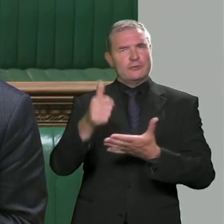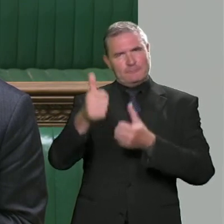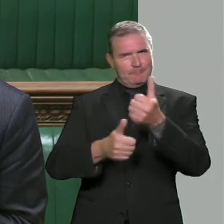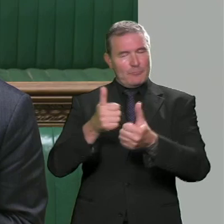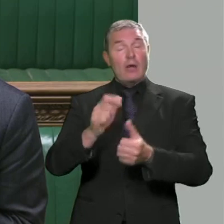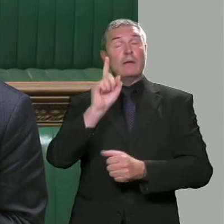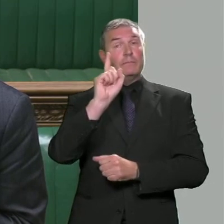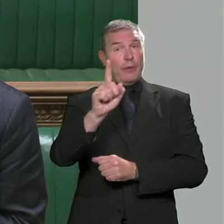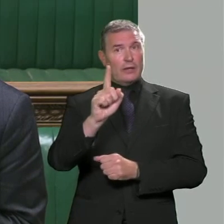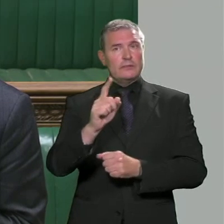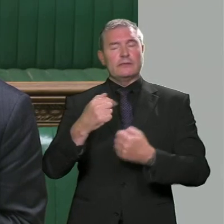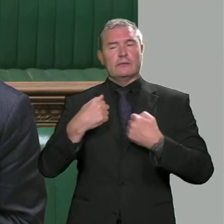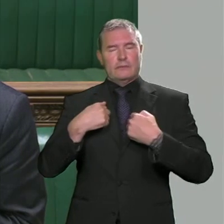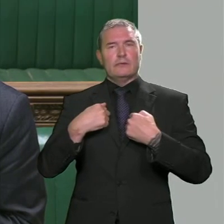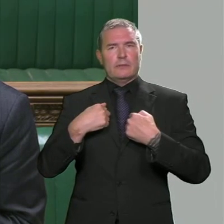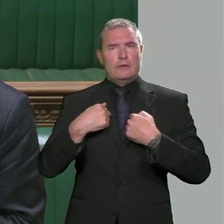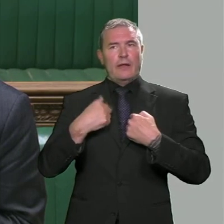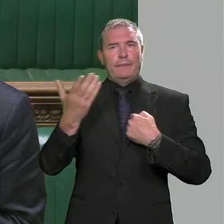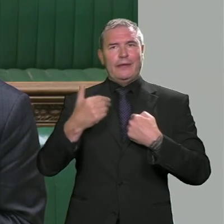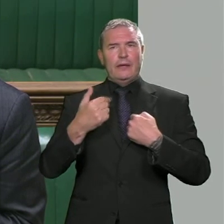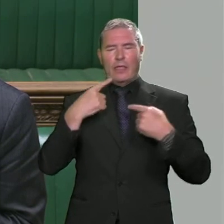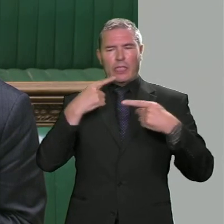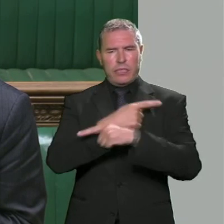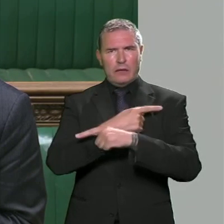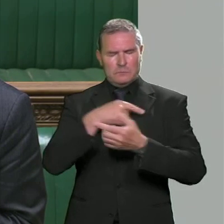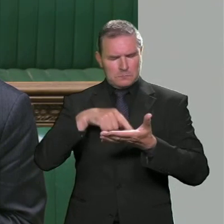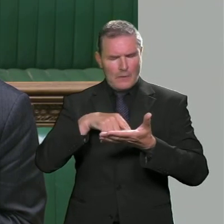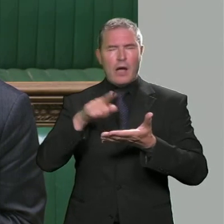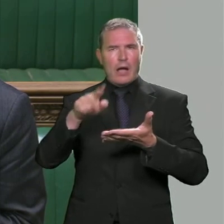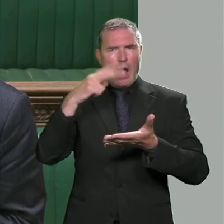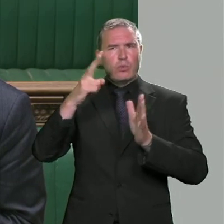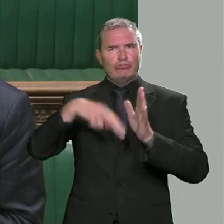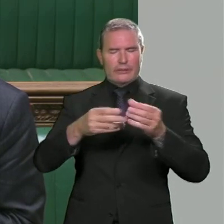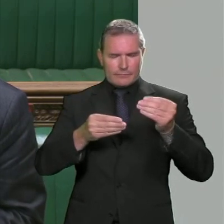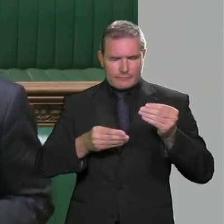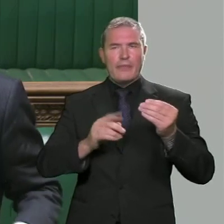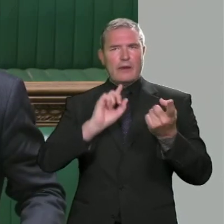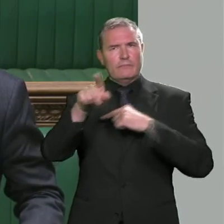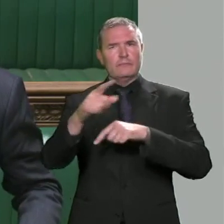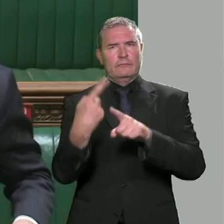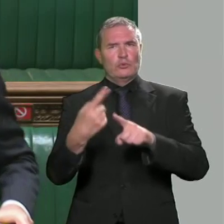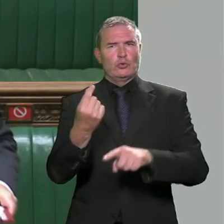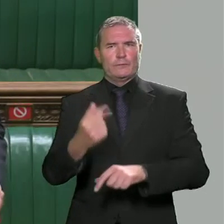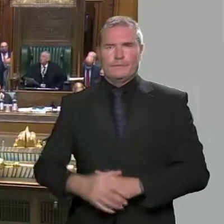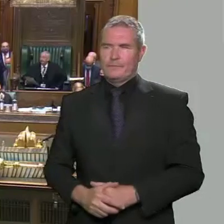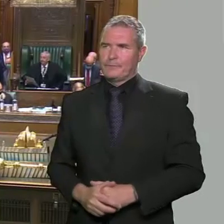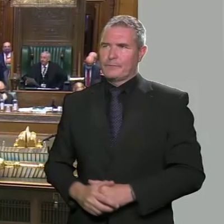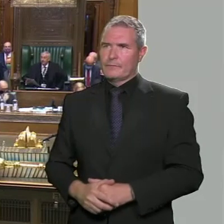I will study the anomaly that he raises and revert to him as soon as possible.